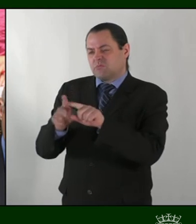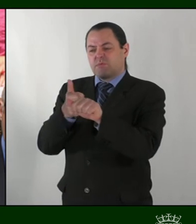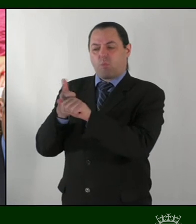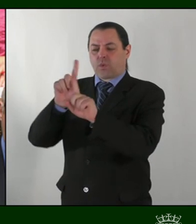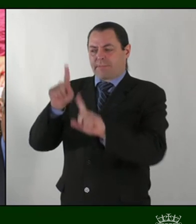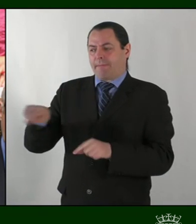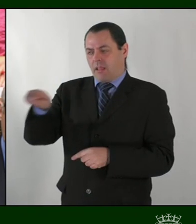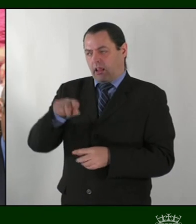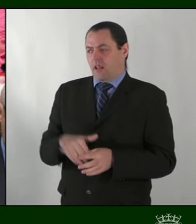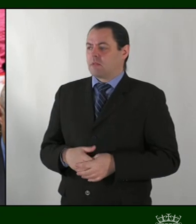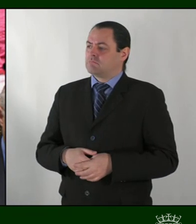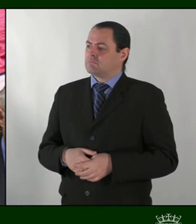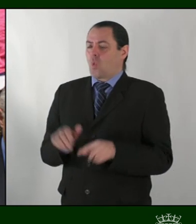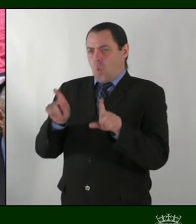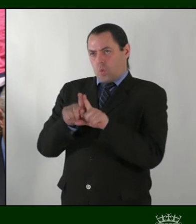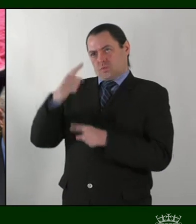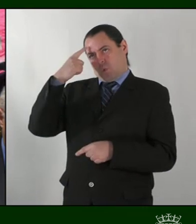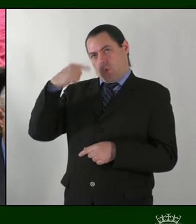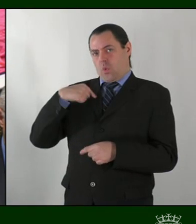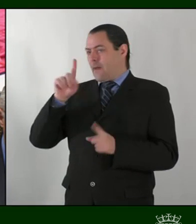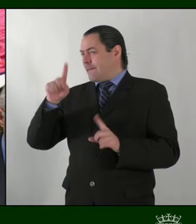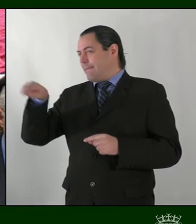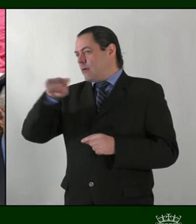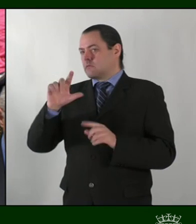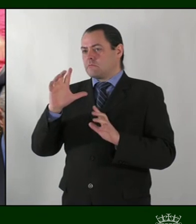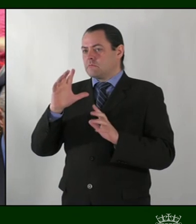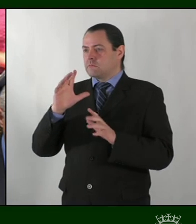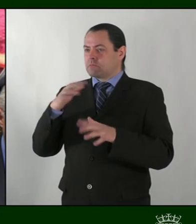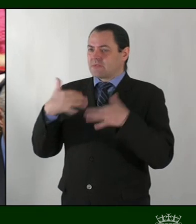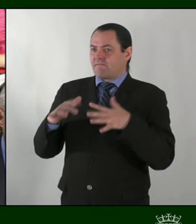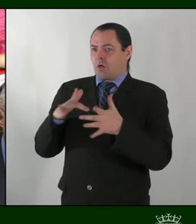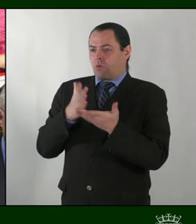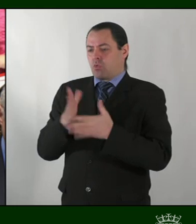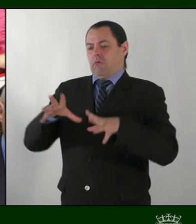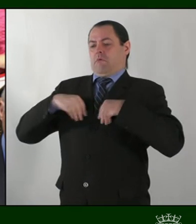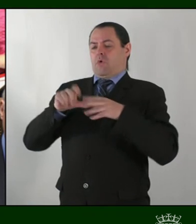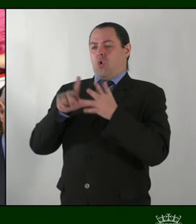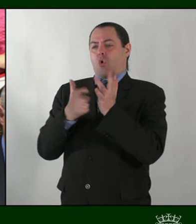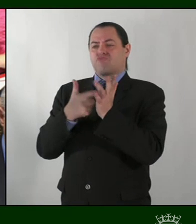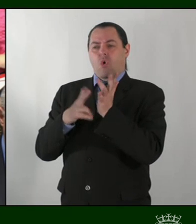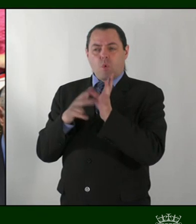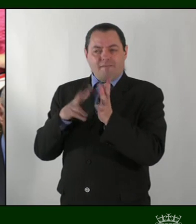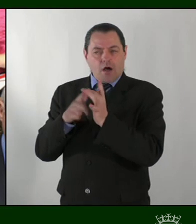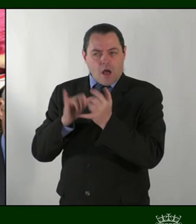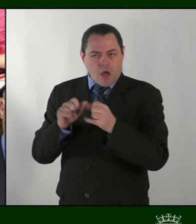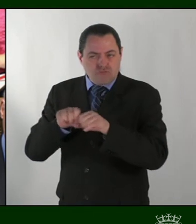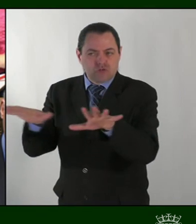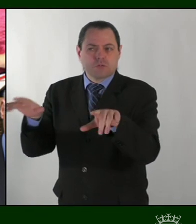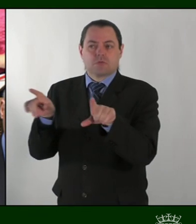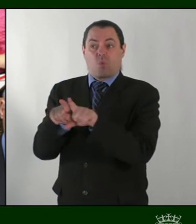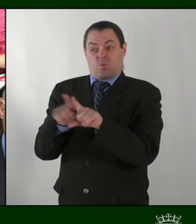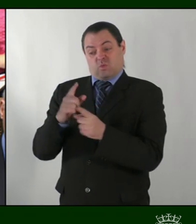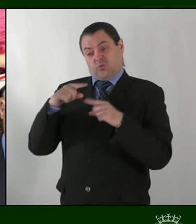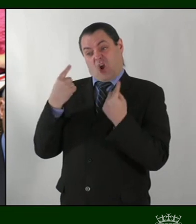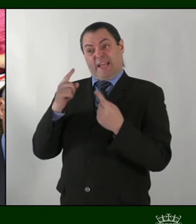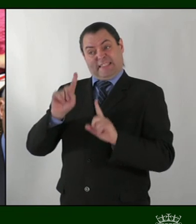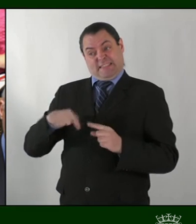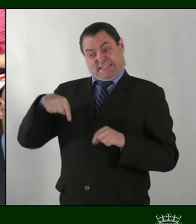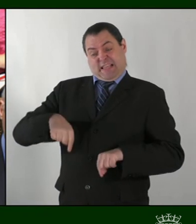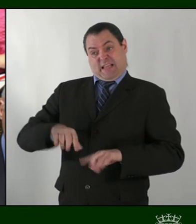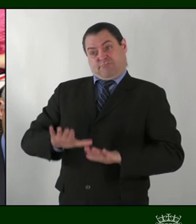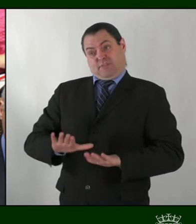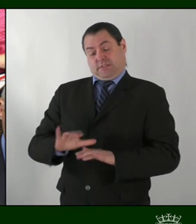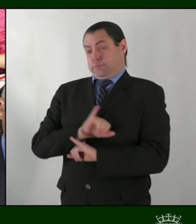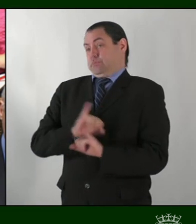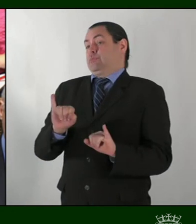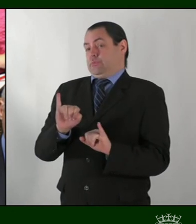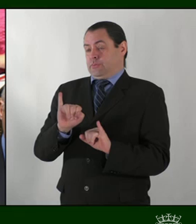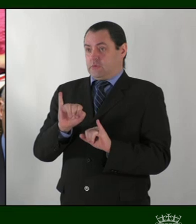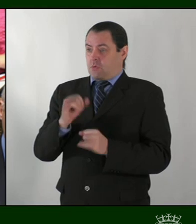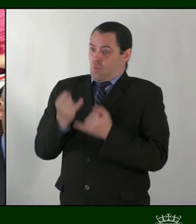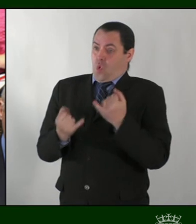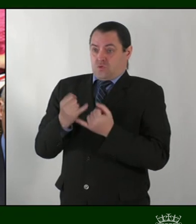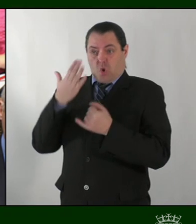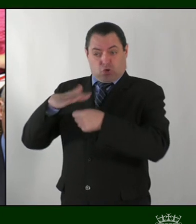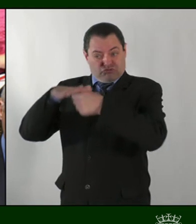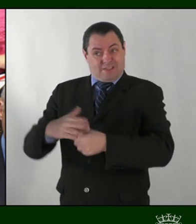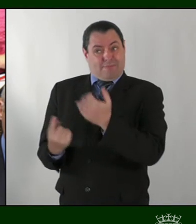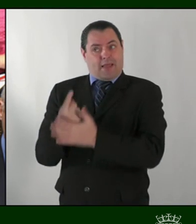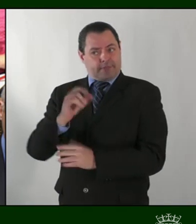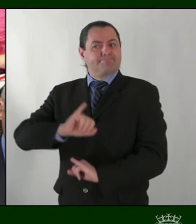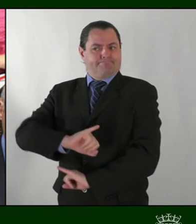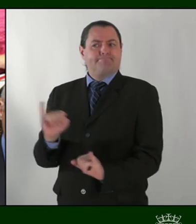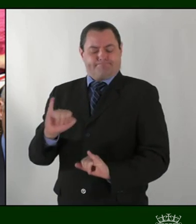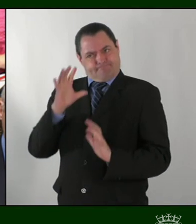Our thoughts are also with those who suffer from the coronavirus and with the Chinese community in this country, who are, I am sorry to say, facing increasingly alarming levels of racism within our country.